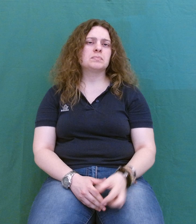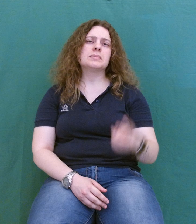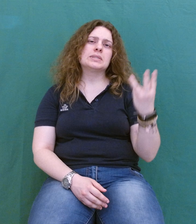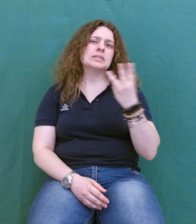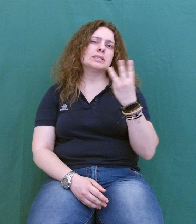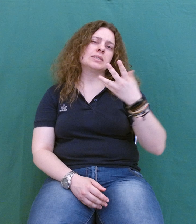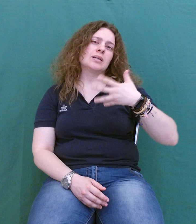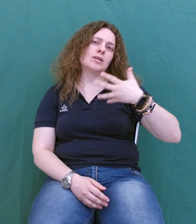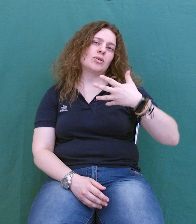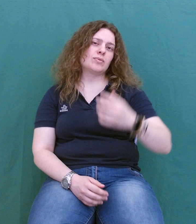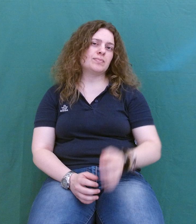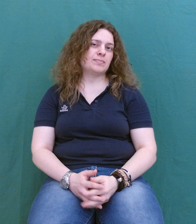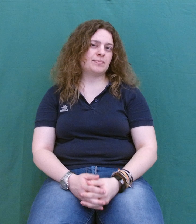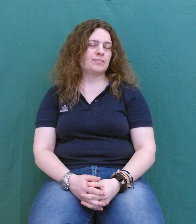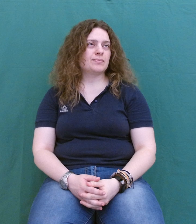33 ΧΡΟΝΩΝ